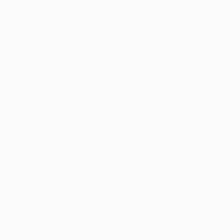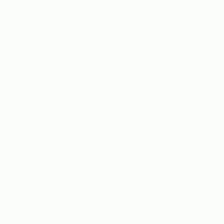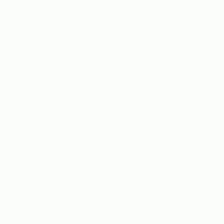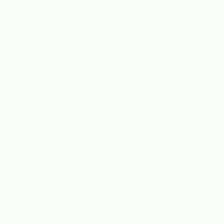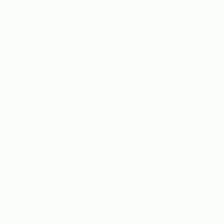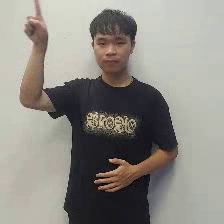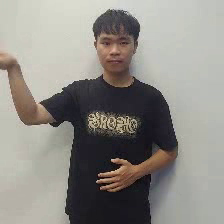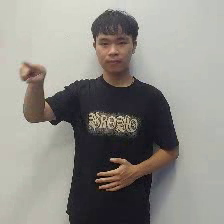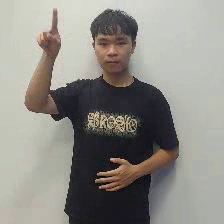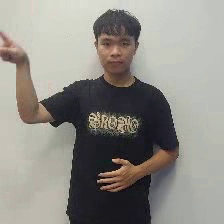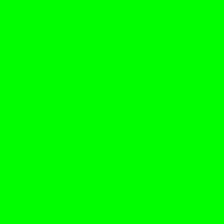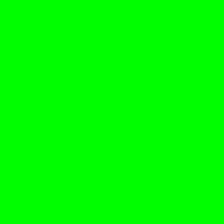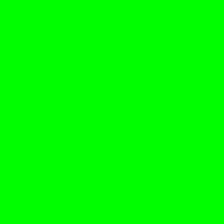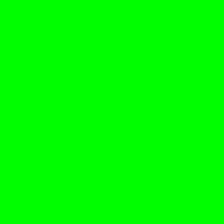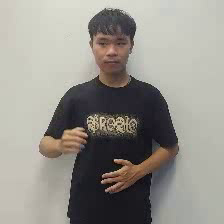Họ